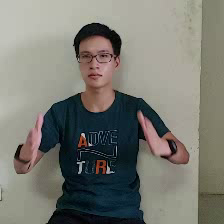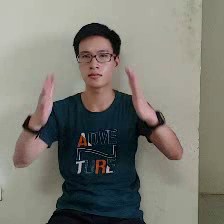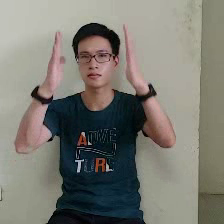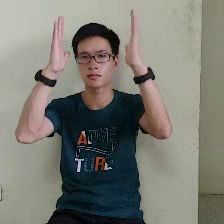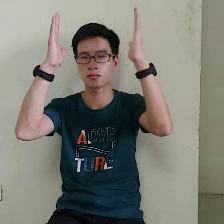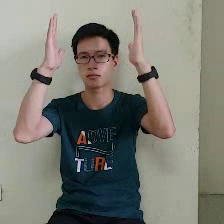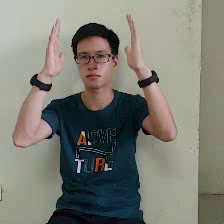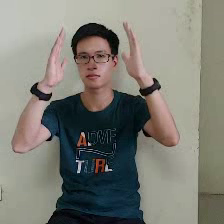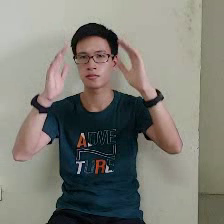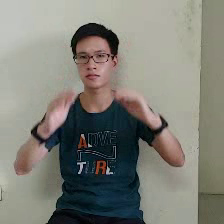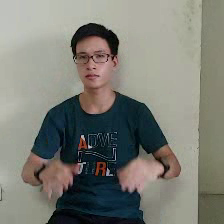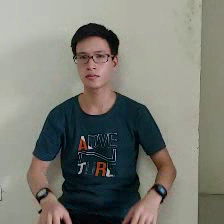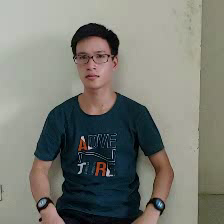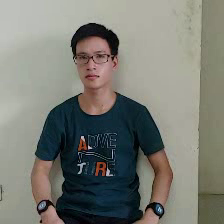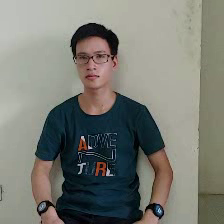Chạy